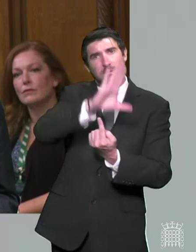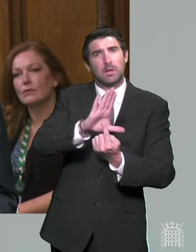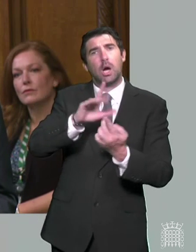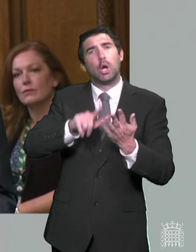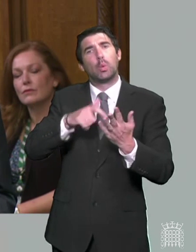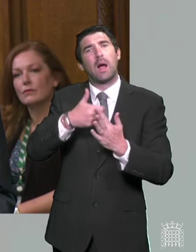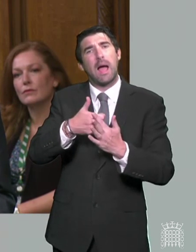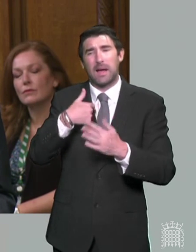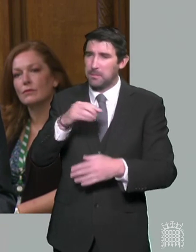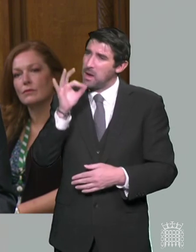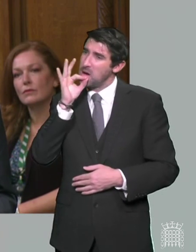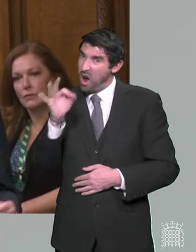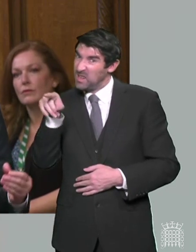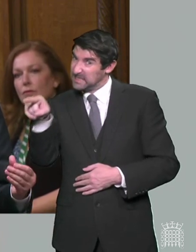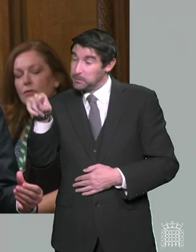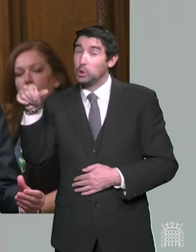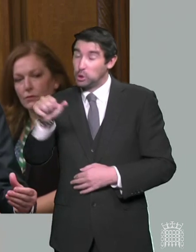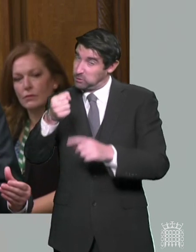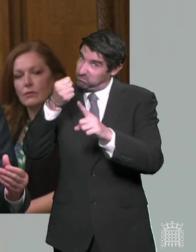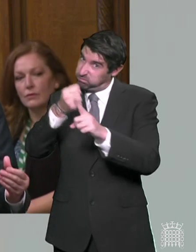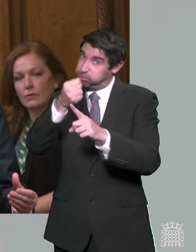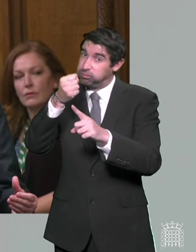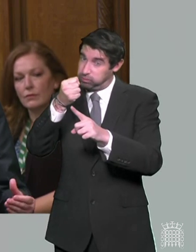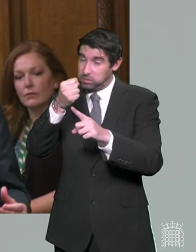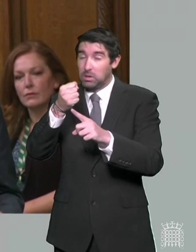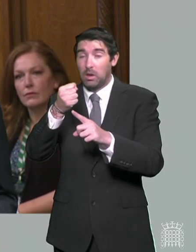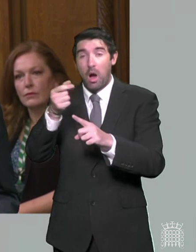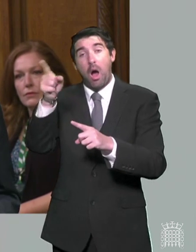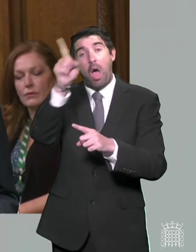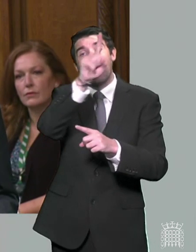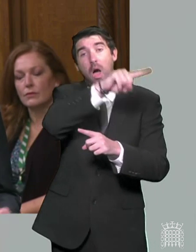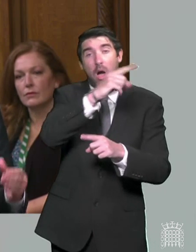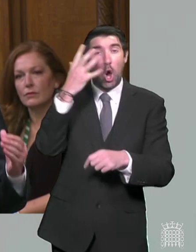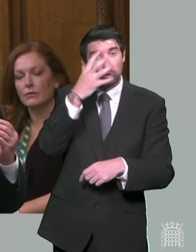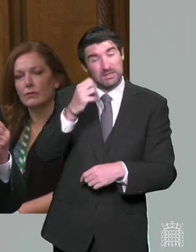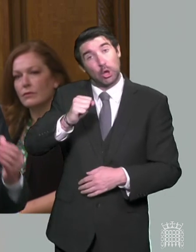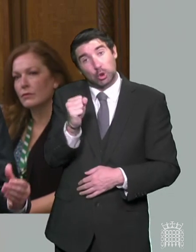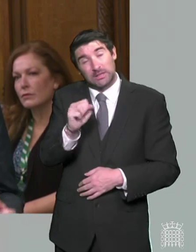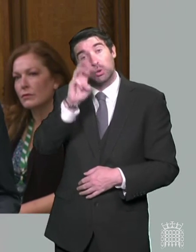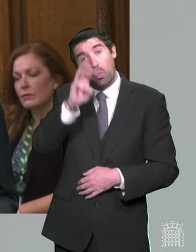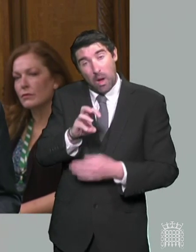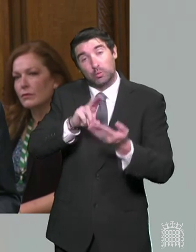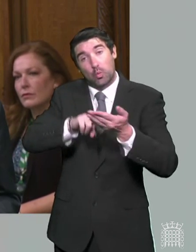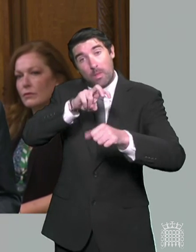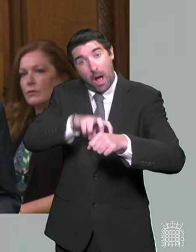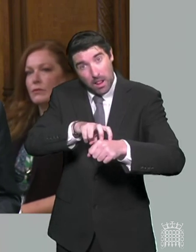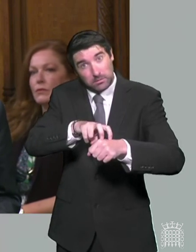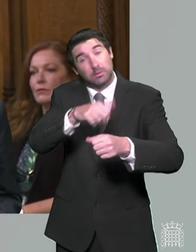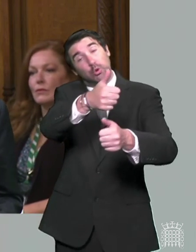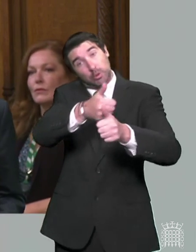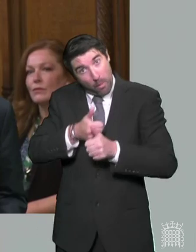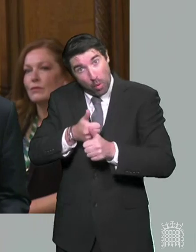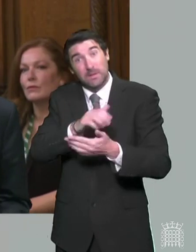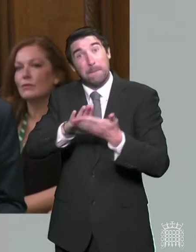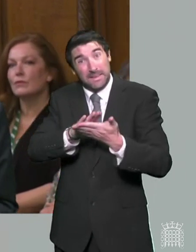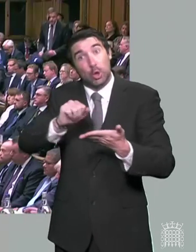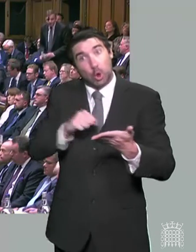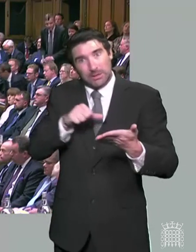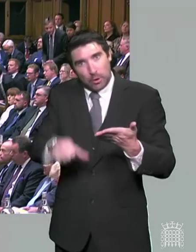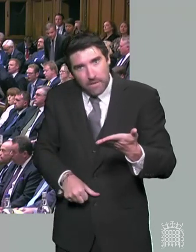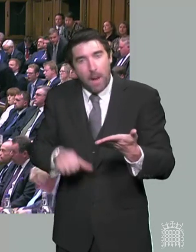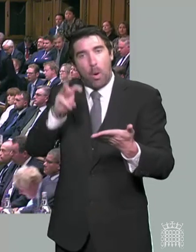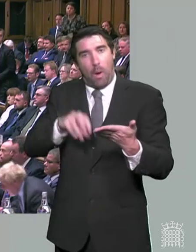Will he urge the devolved Administrations to adopt the provisions of the Bill, so that farmers across Britain can produce the food that the country needs?